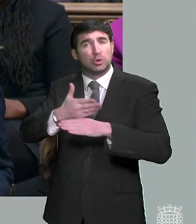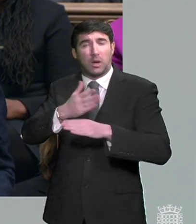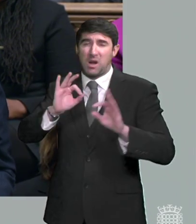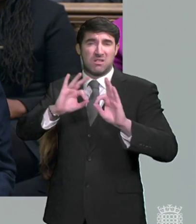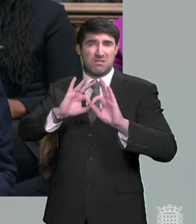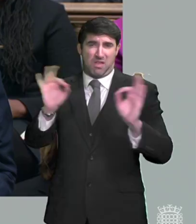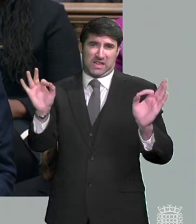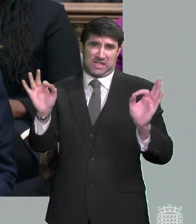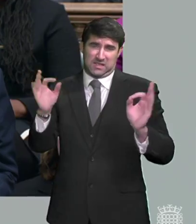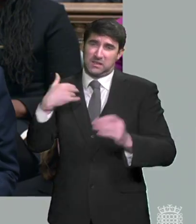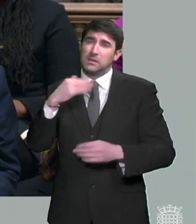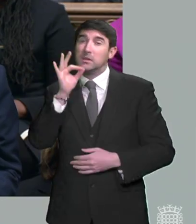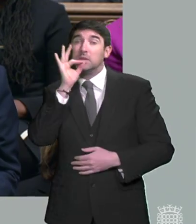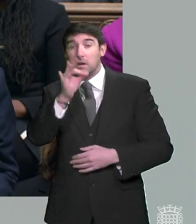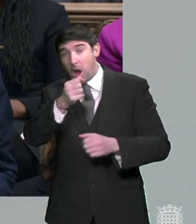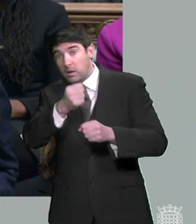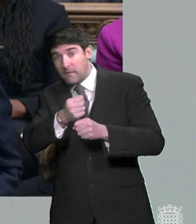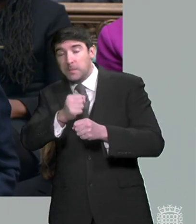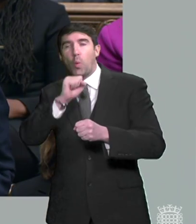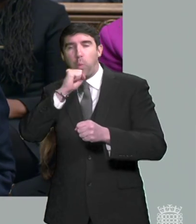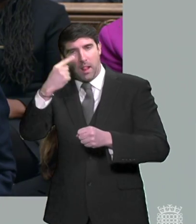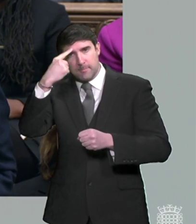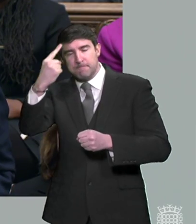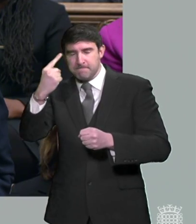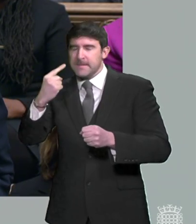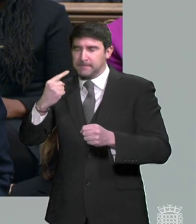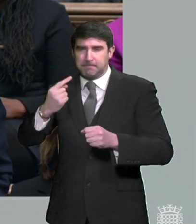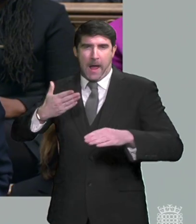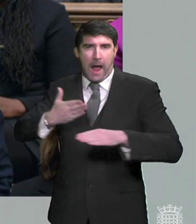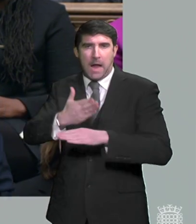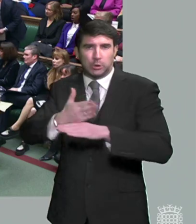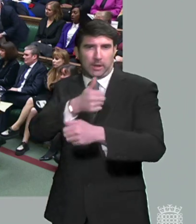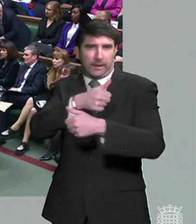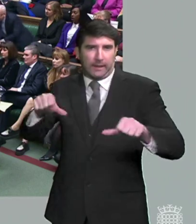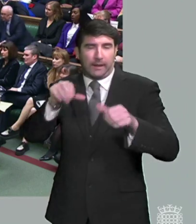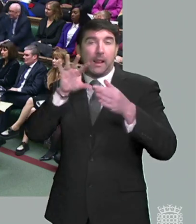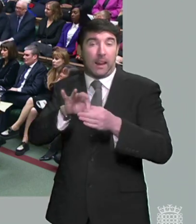My question is: when will the Government take action on the issue of dangerous dogs?